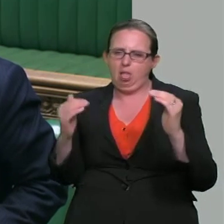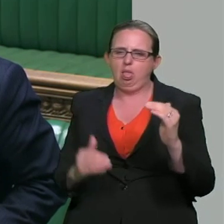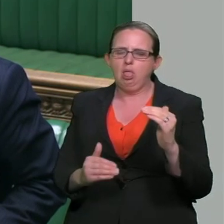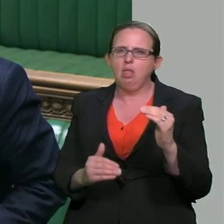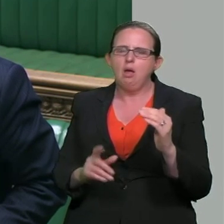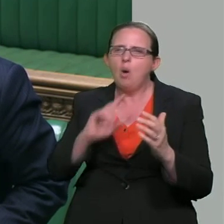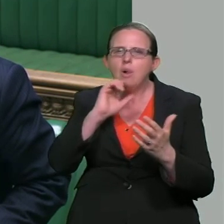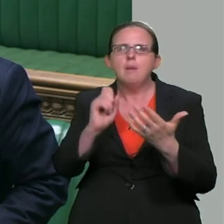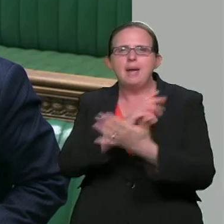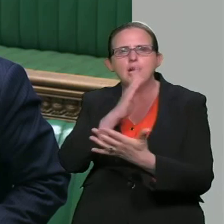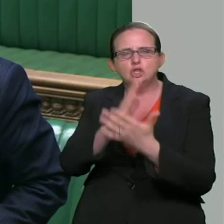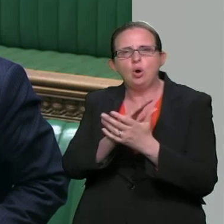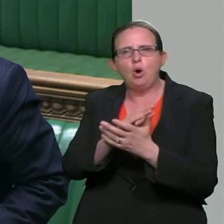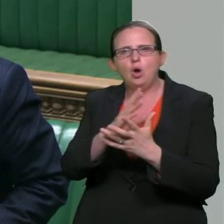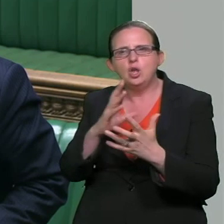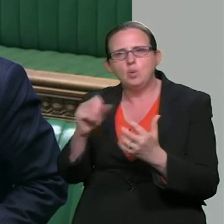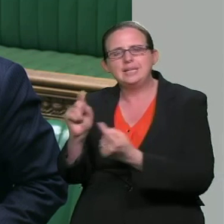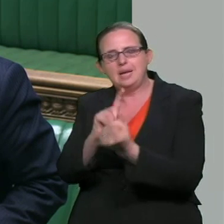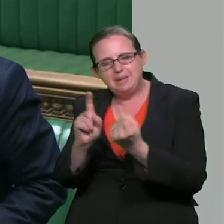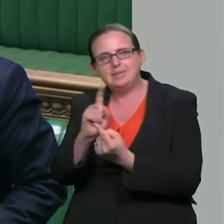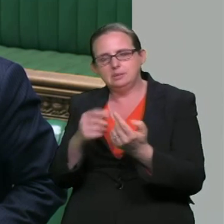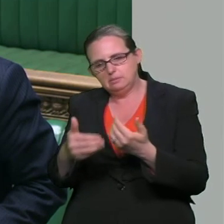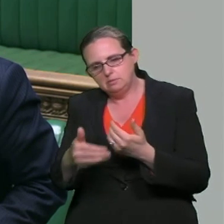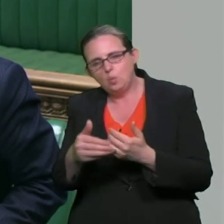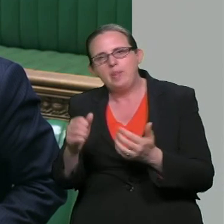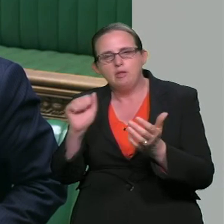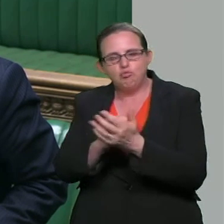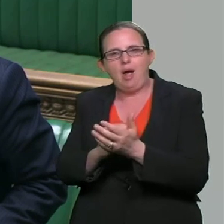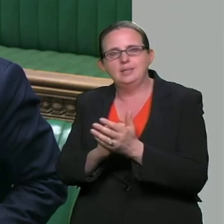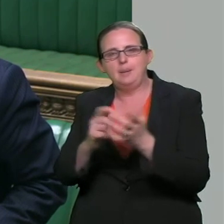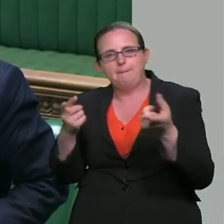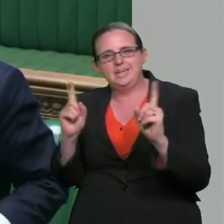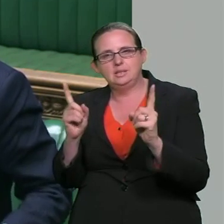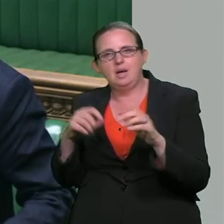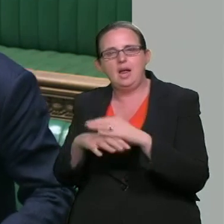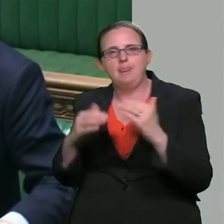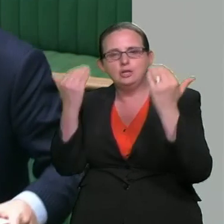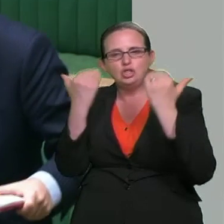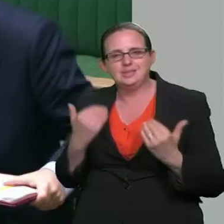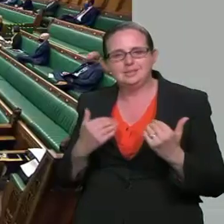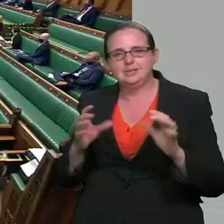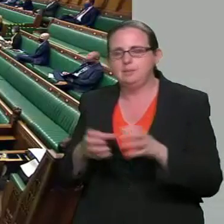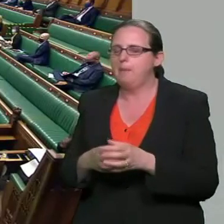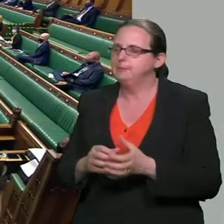I will make sure that he gets a meeting as soon as possible with the relevant Minister in the Justice Department.